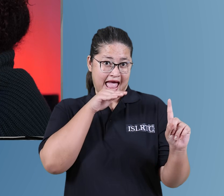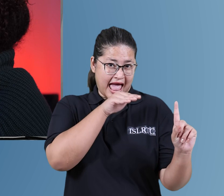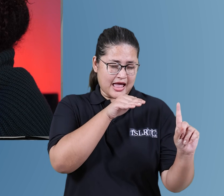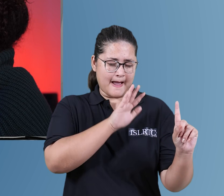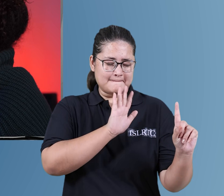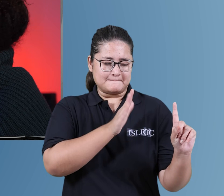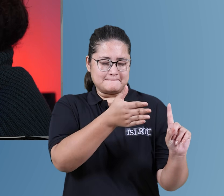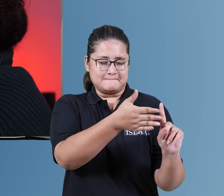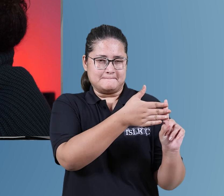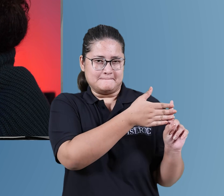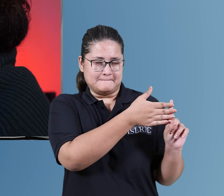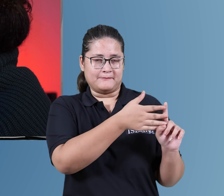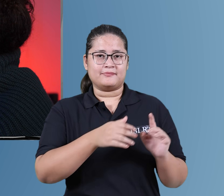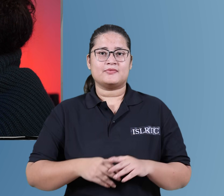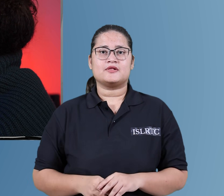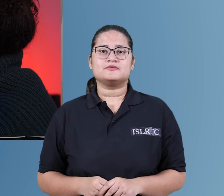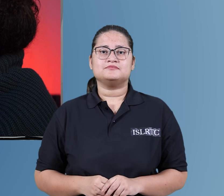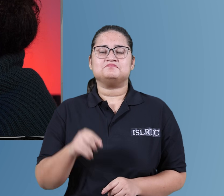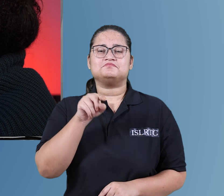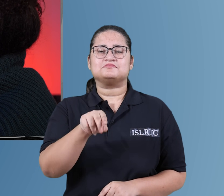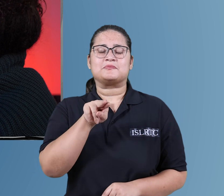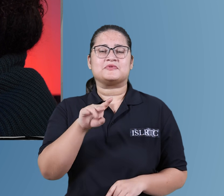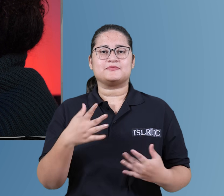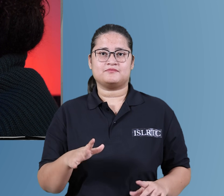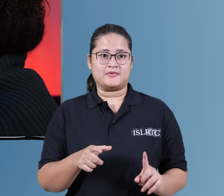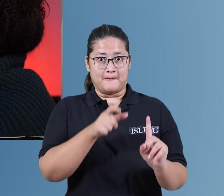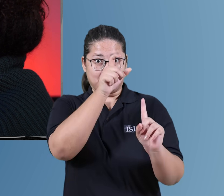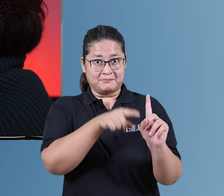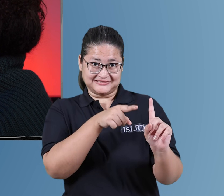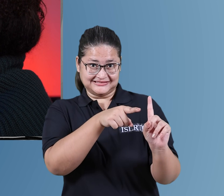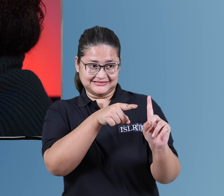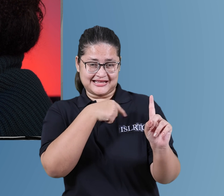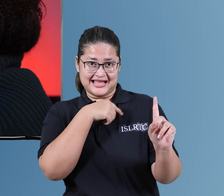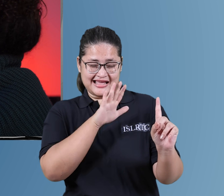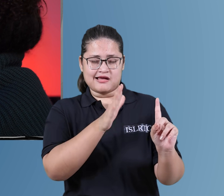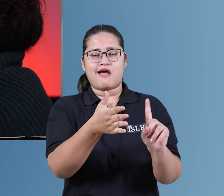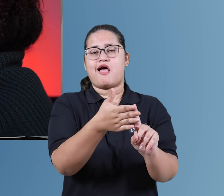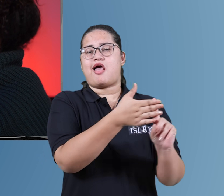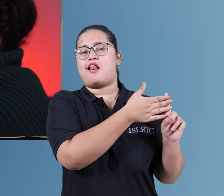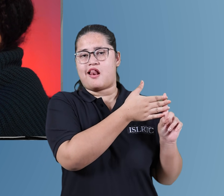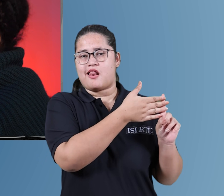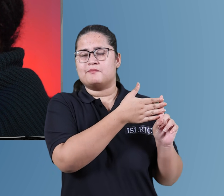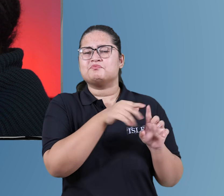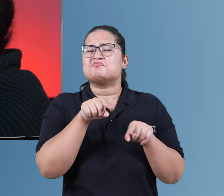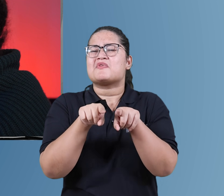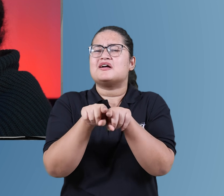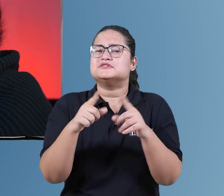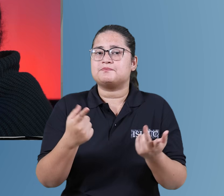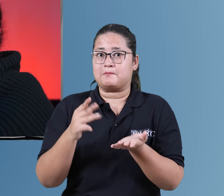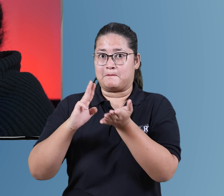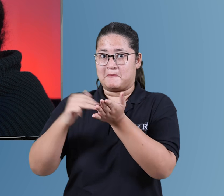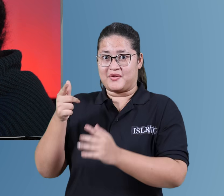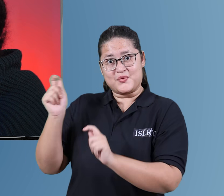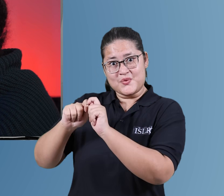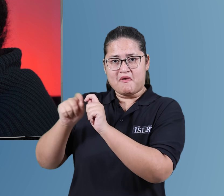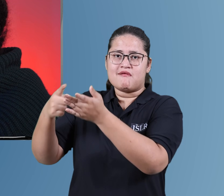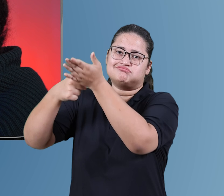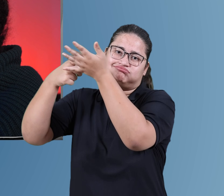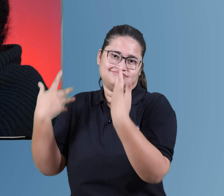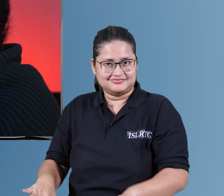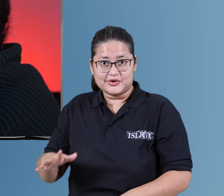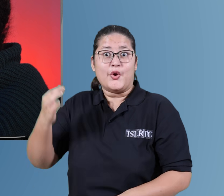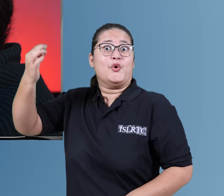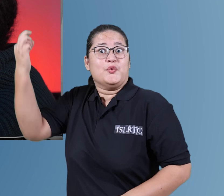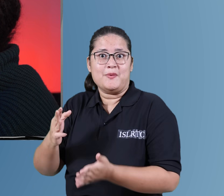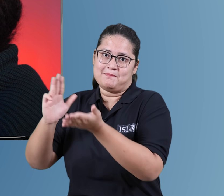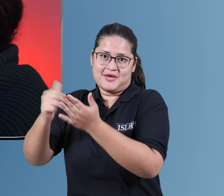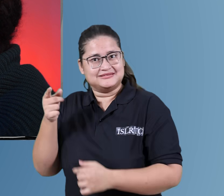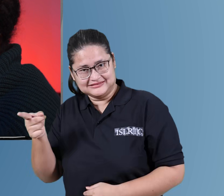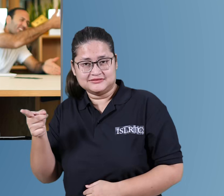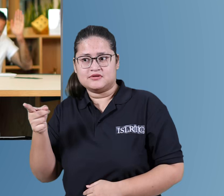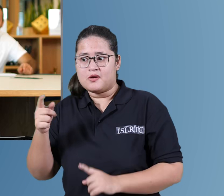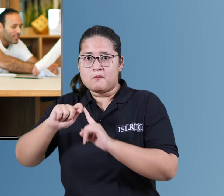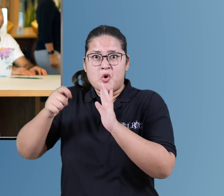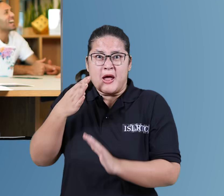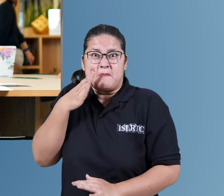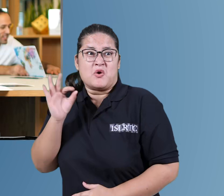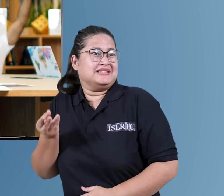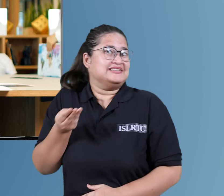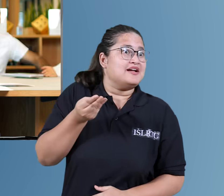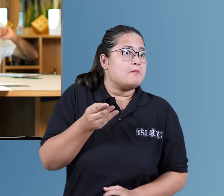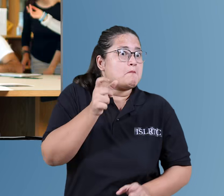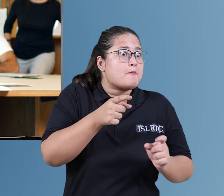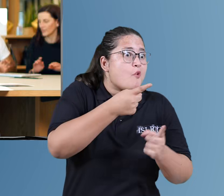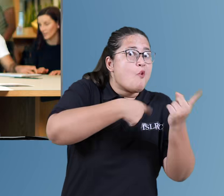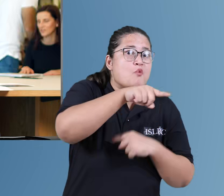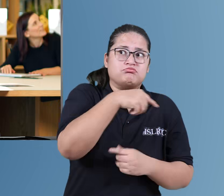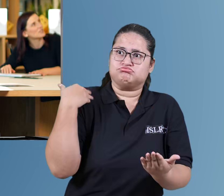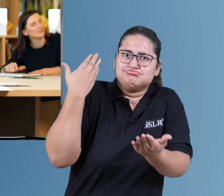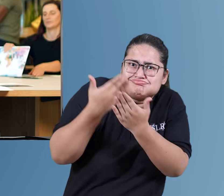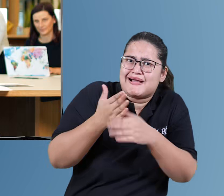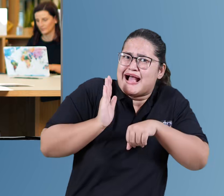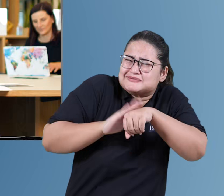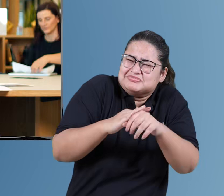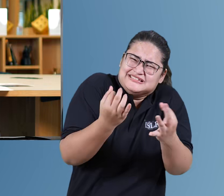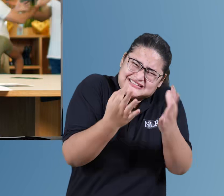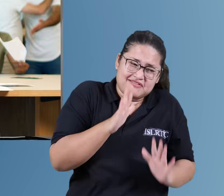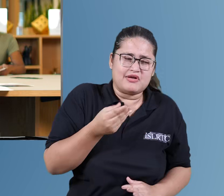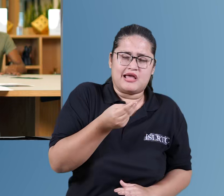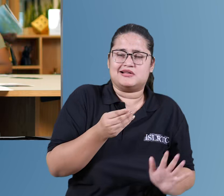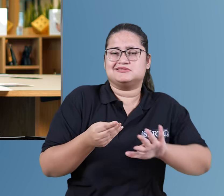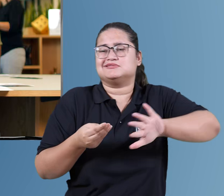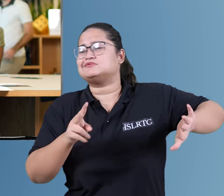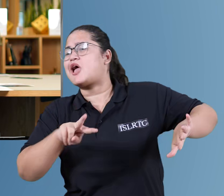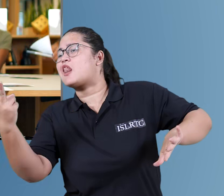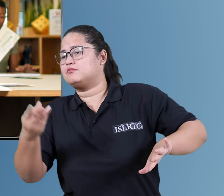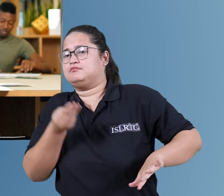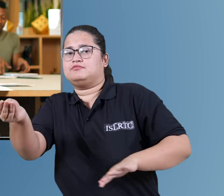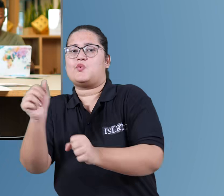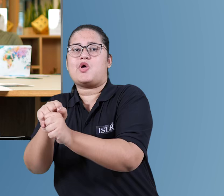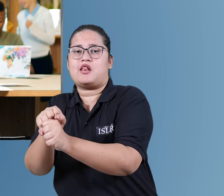Sideline To “sideline someone” means to exclude someone from an activity. For example, after the new management took over, several experienced employees were sidelined from important projects.